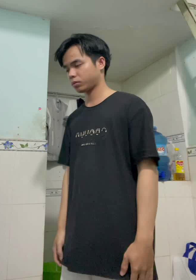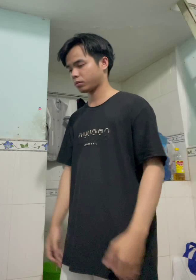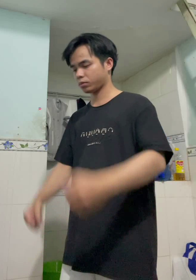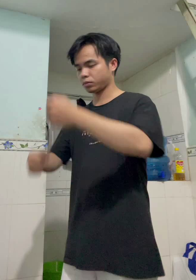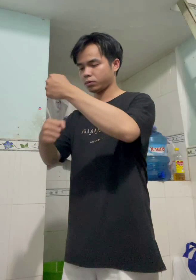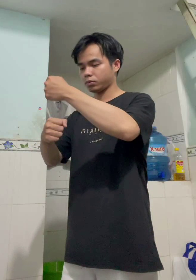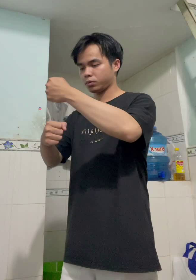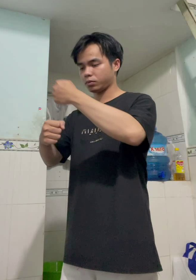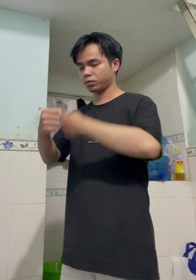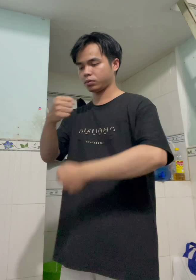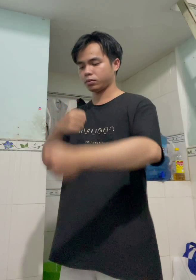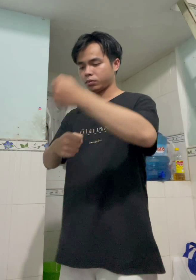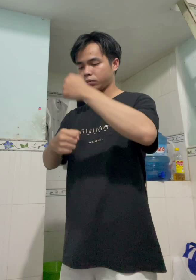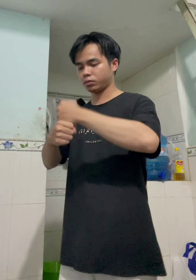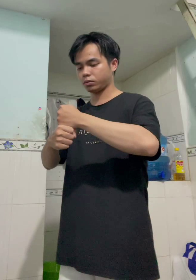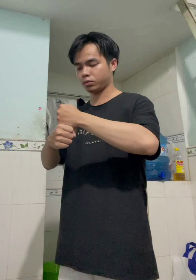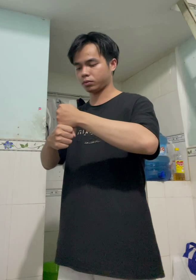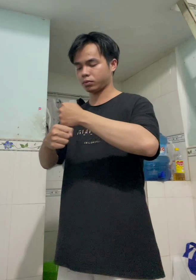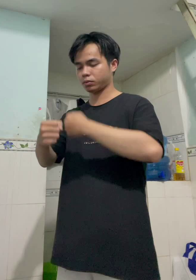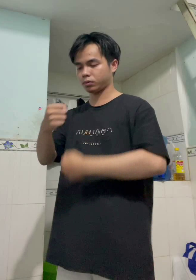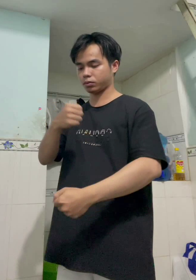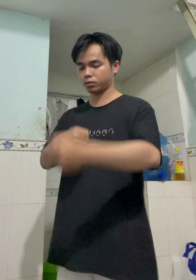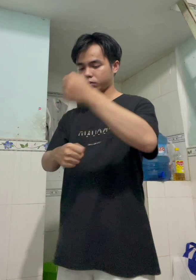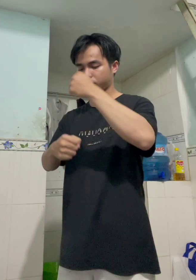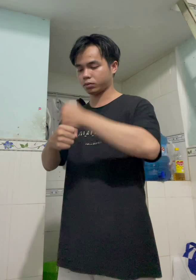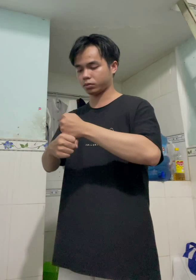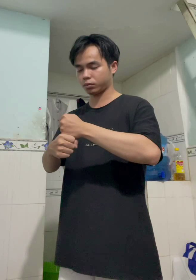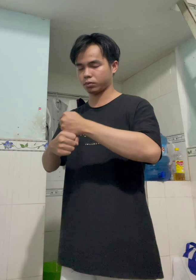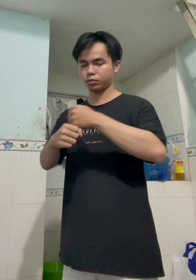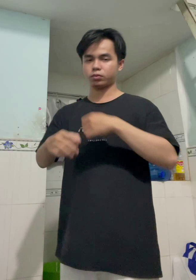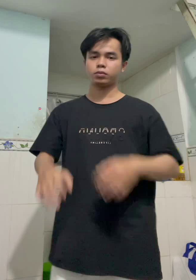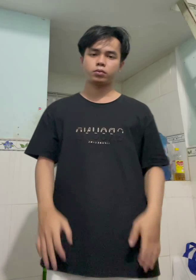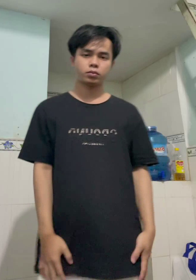quanh nam